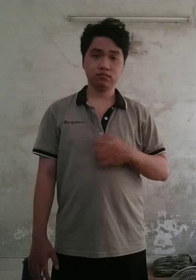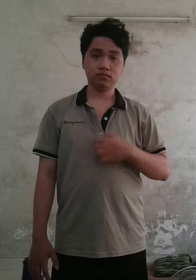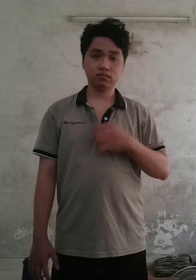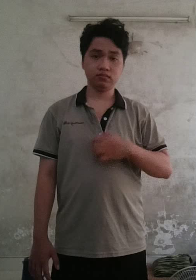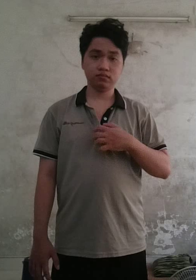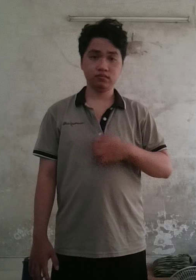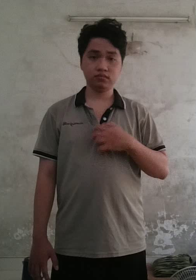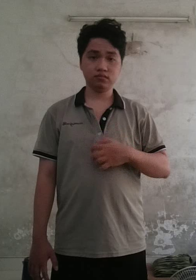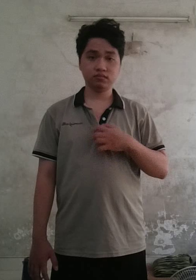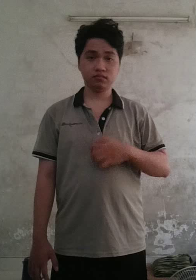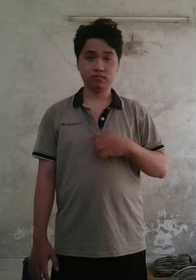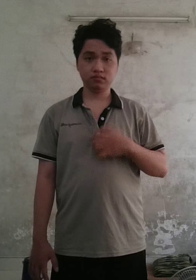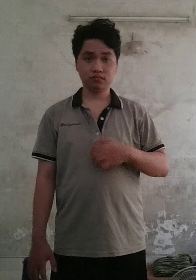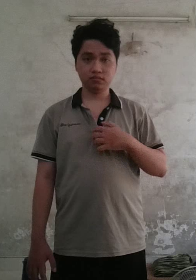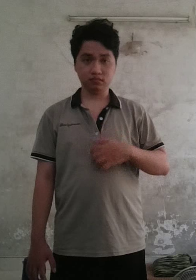ghen